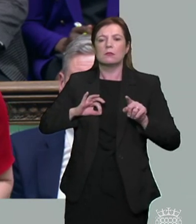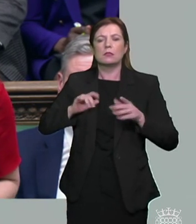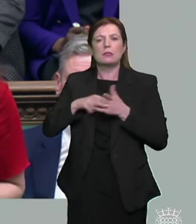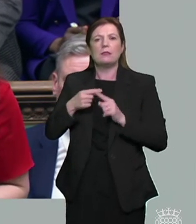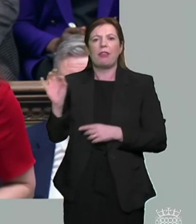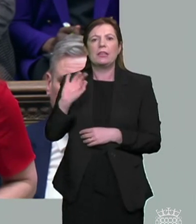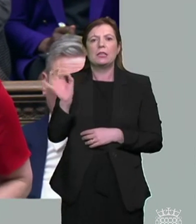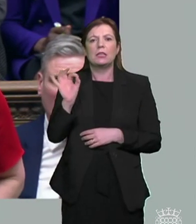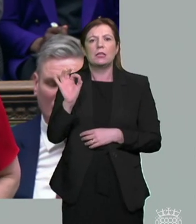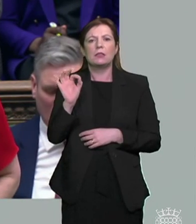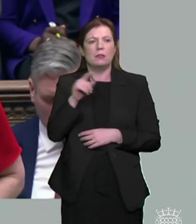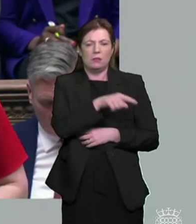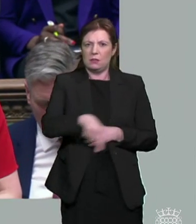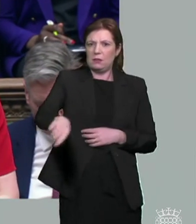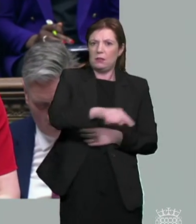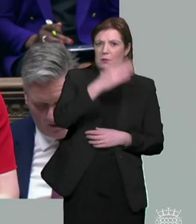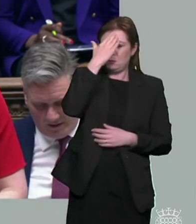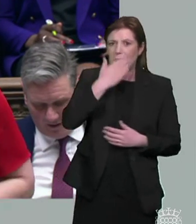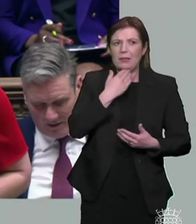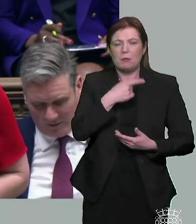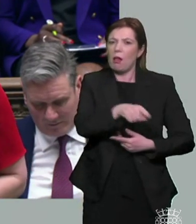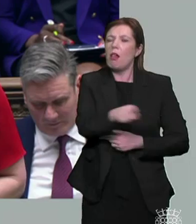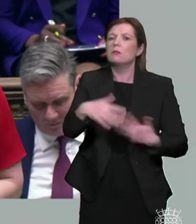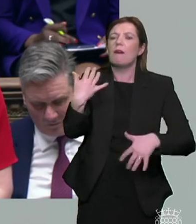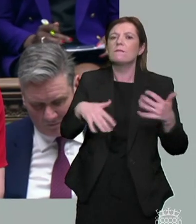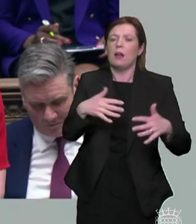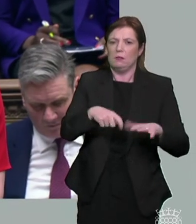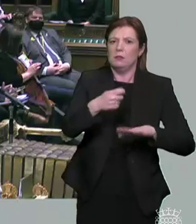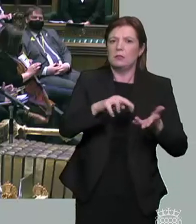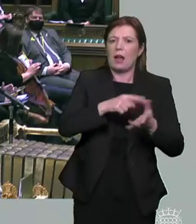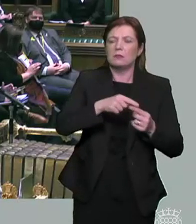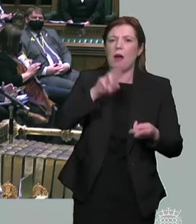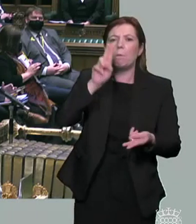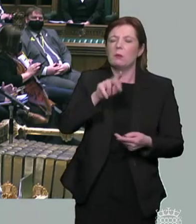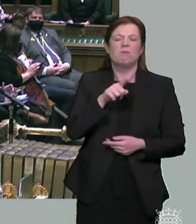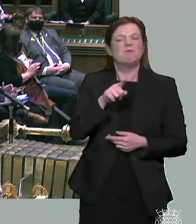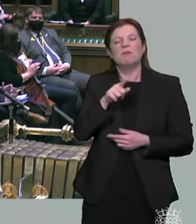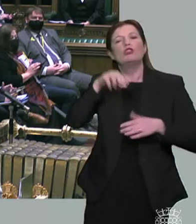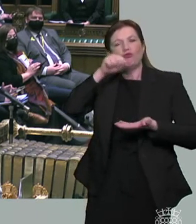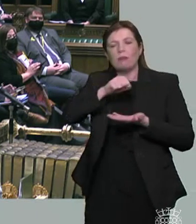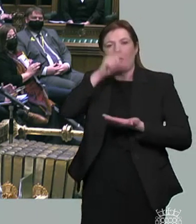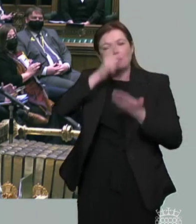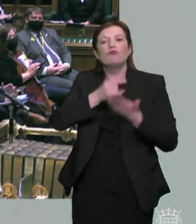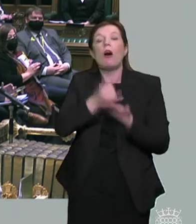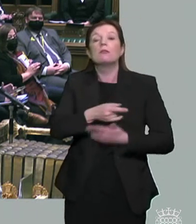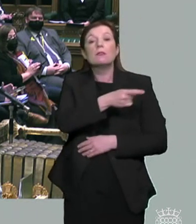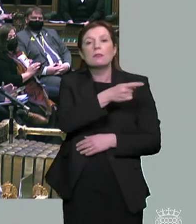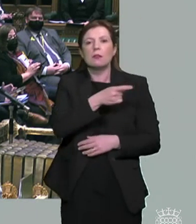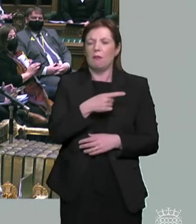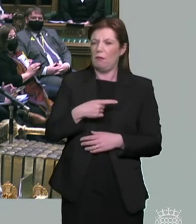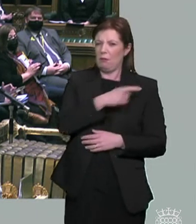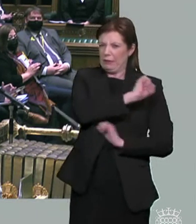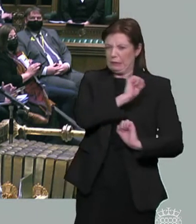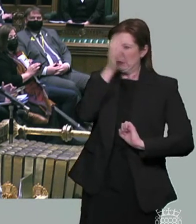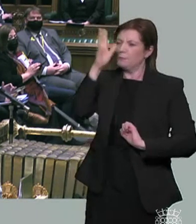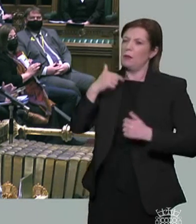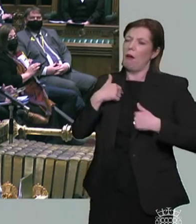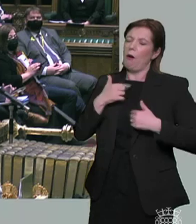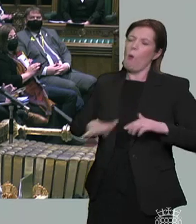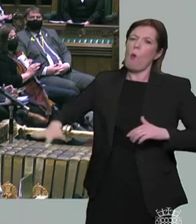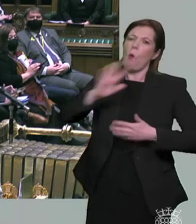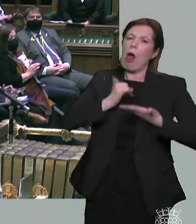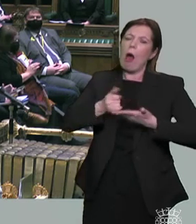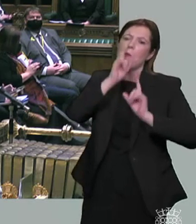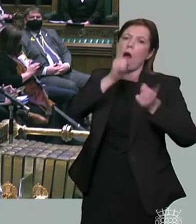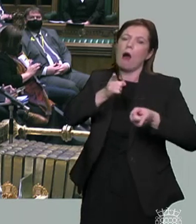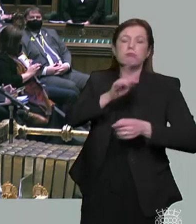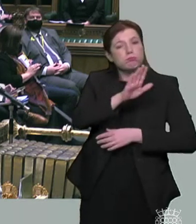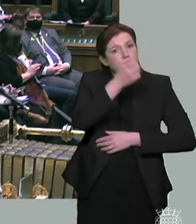The Chancellor has made the wrong choices. The Chancellor says that we cannot help everyone, which is absolutely true.